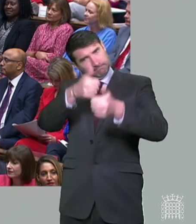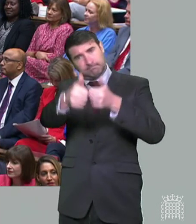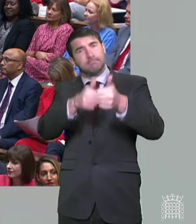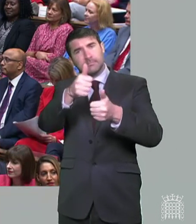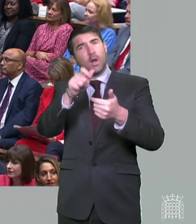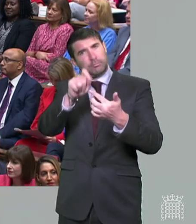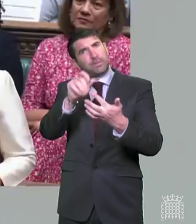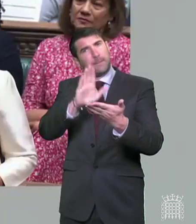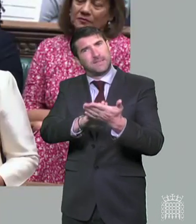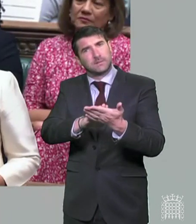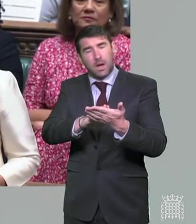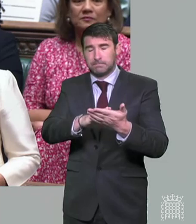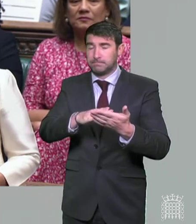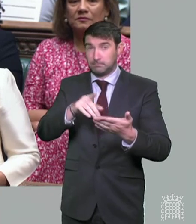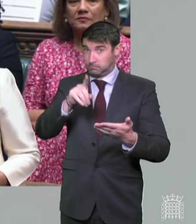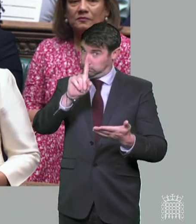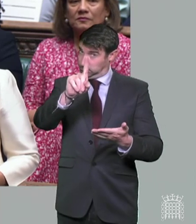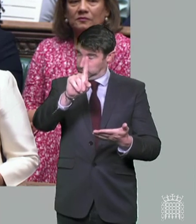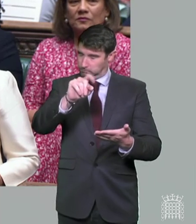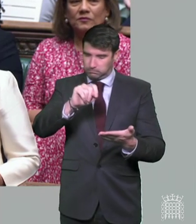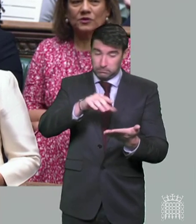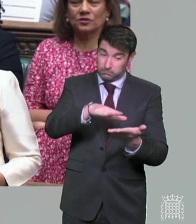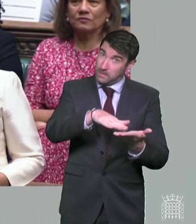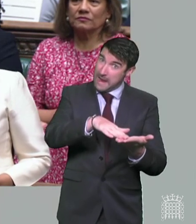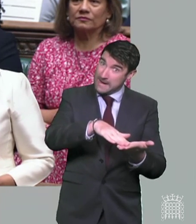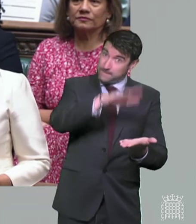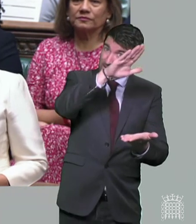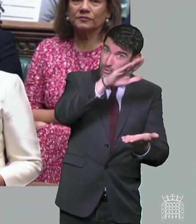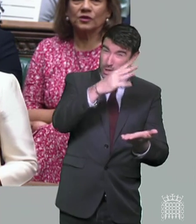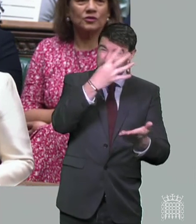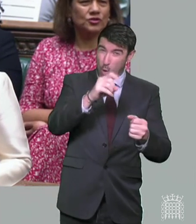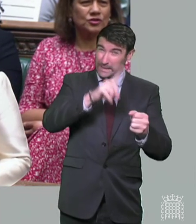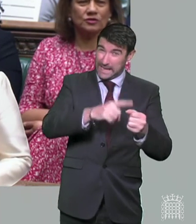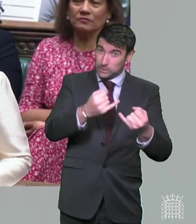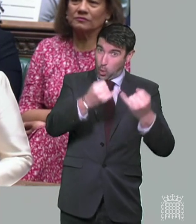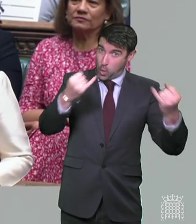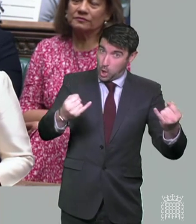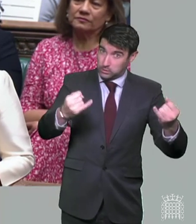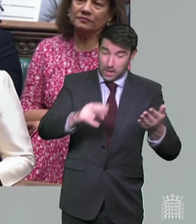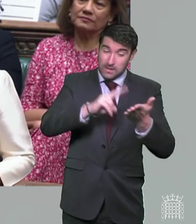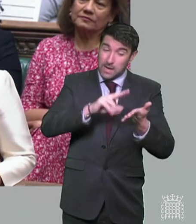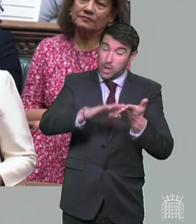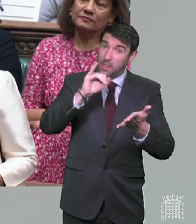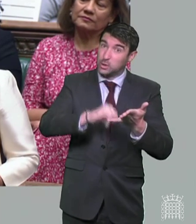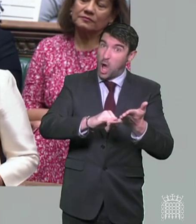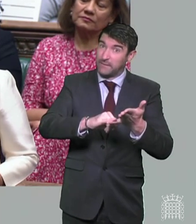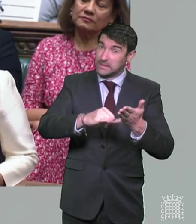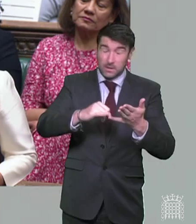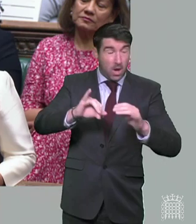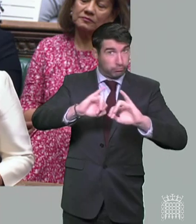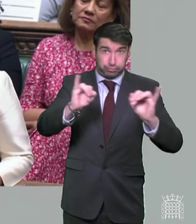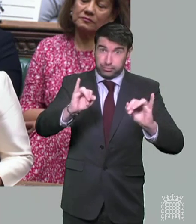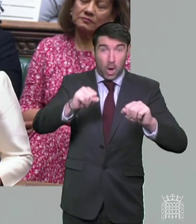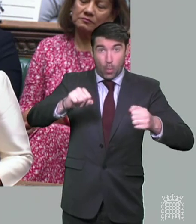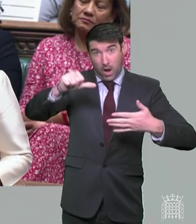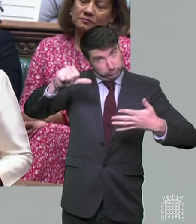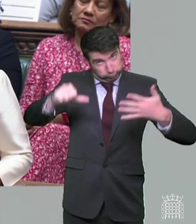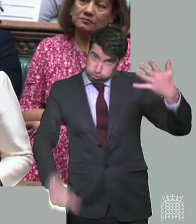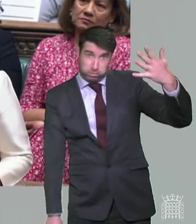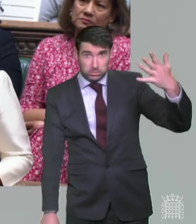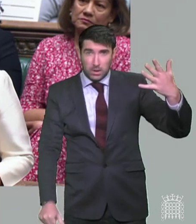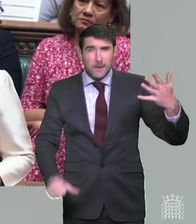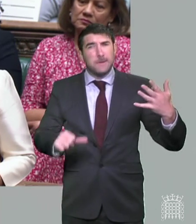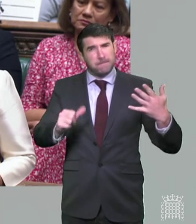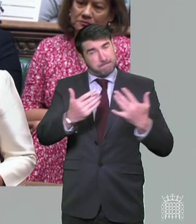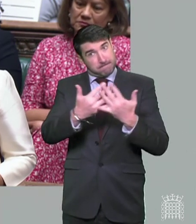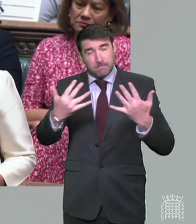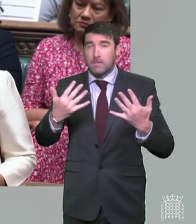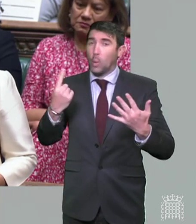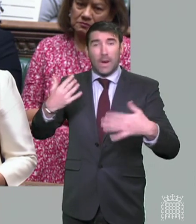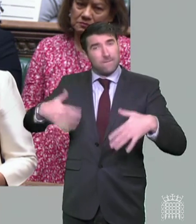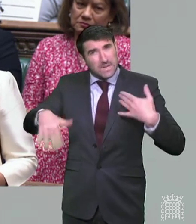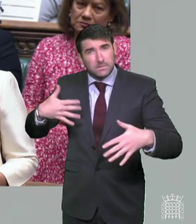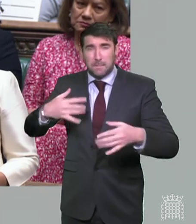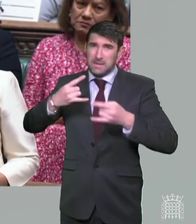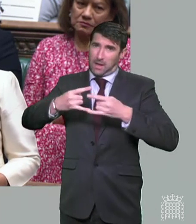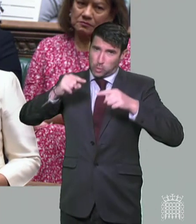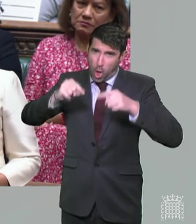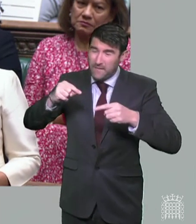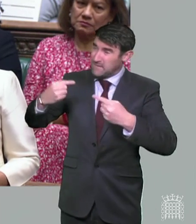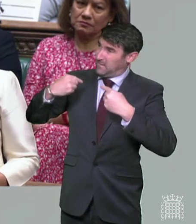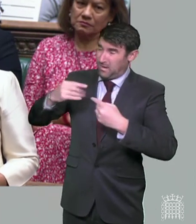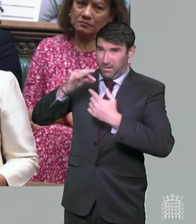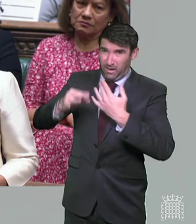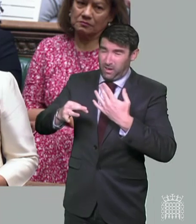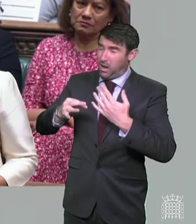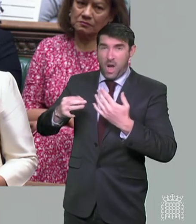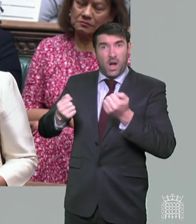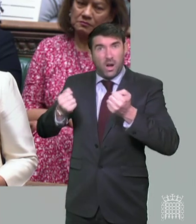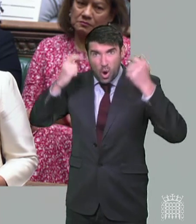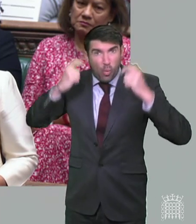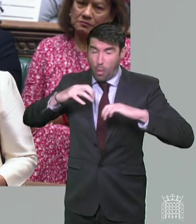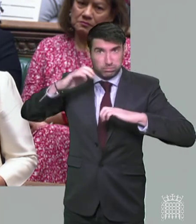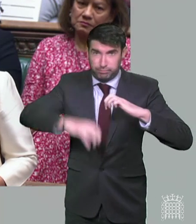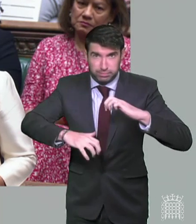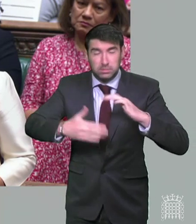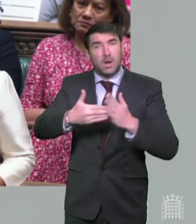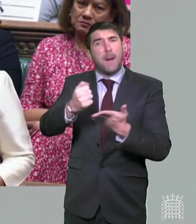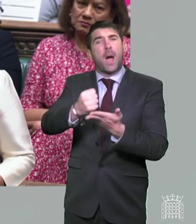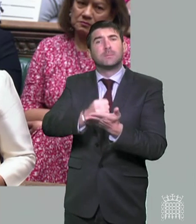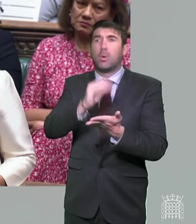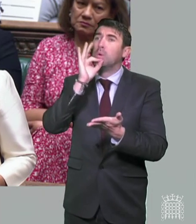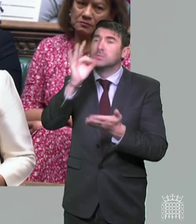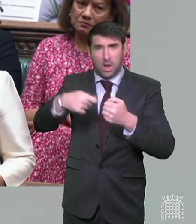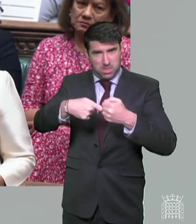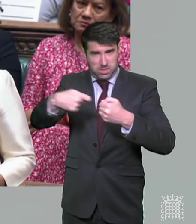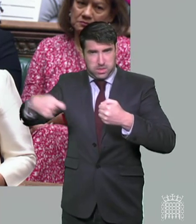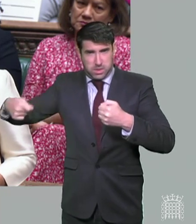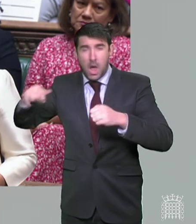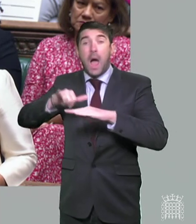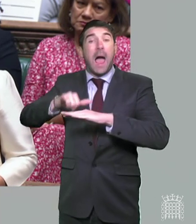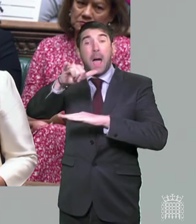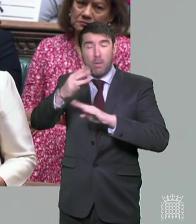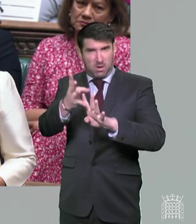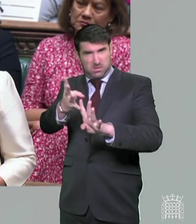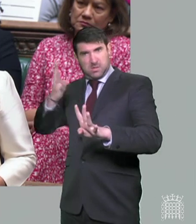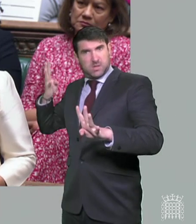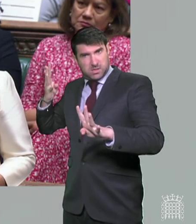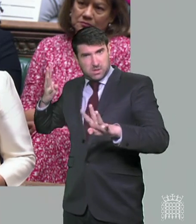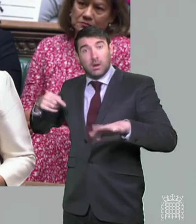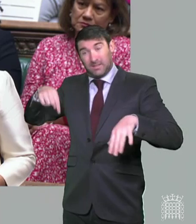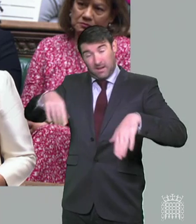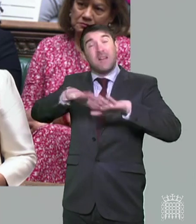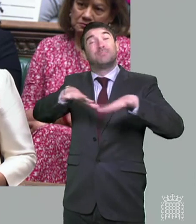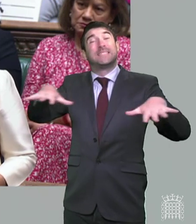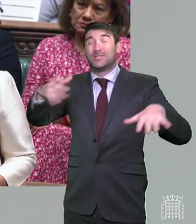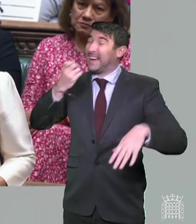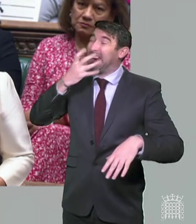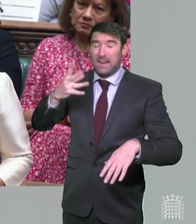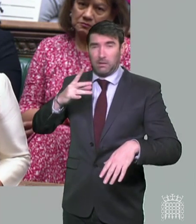Inflation is at a 40-year high; the NHS is on its knees, with 6.6 million people waiting for treatment; thousands of victims of sexual offences and violent crime are waiting for justice—not to mention the passport delays, a summer of chaos in our airports and our beaches covered in sewage.